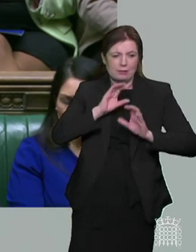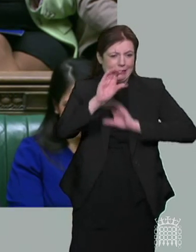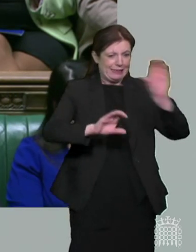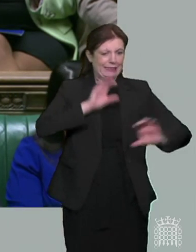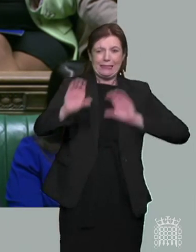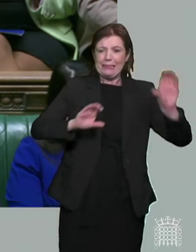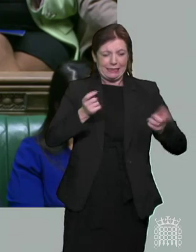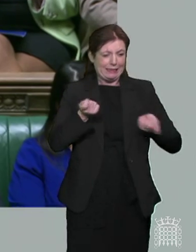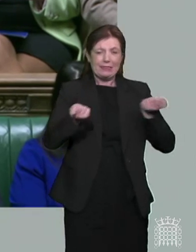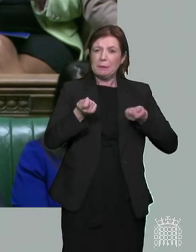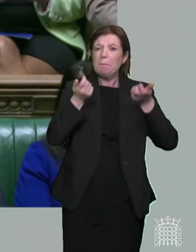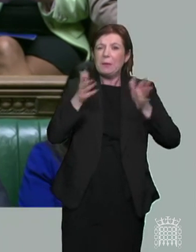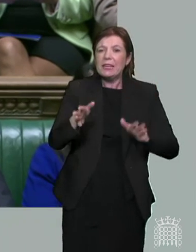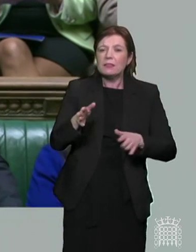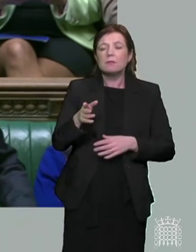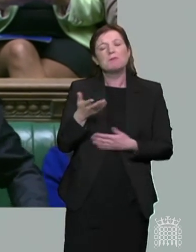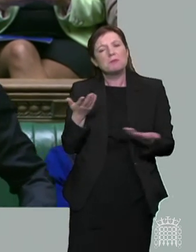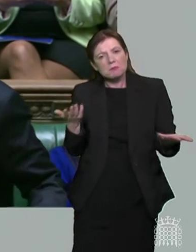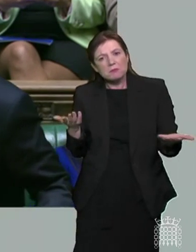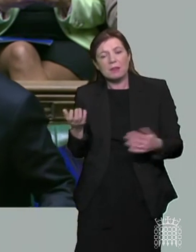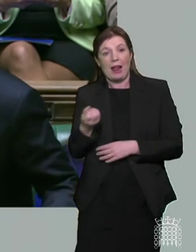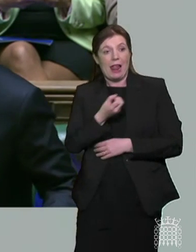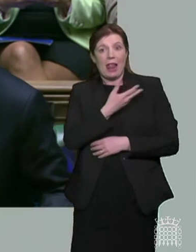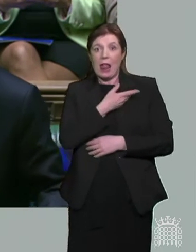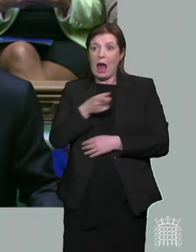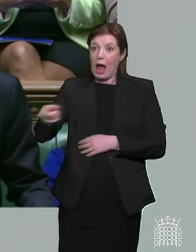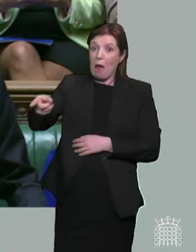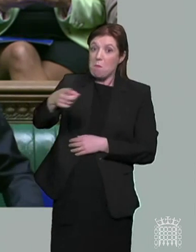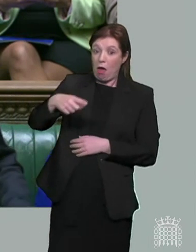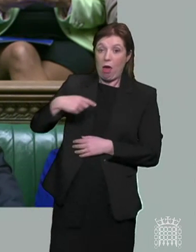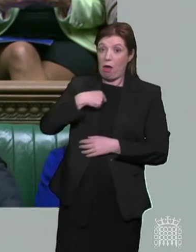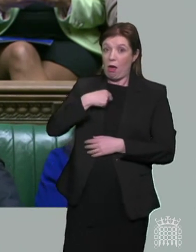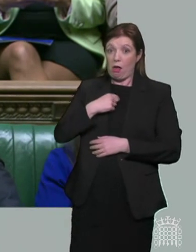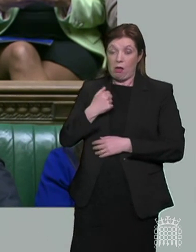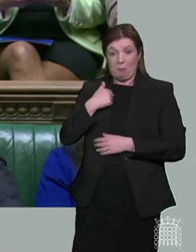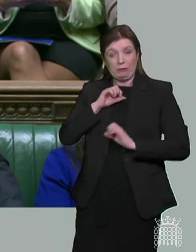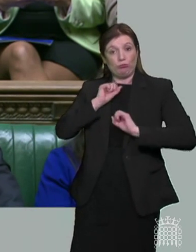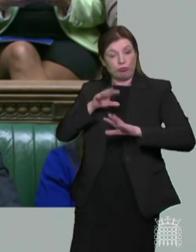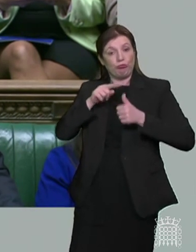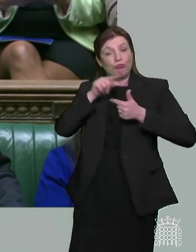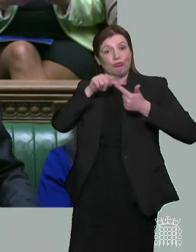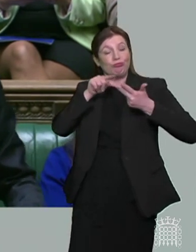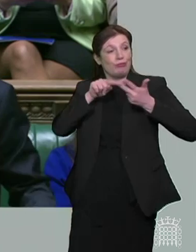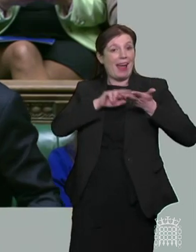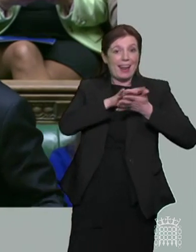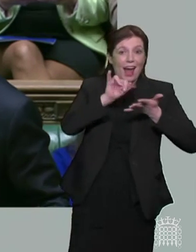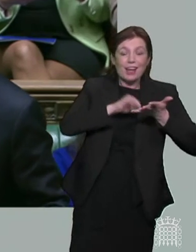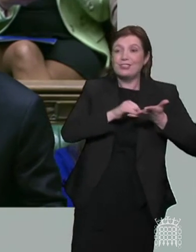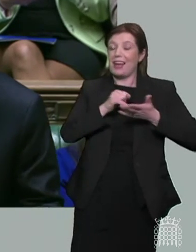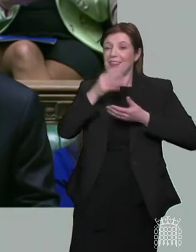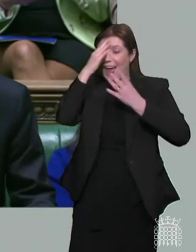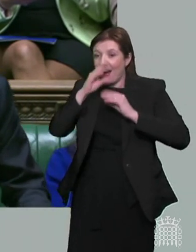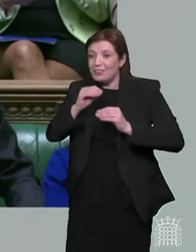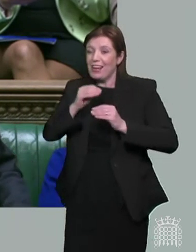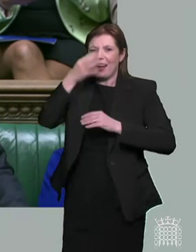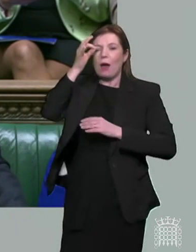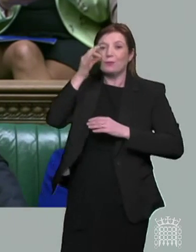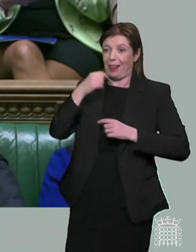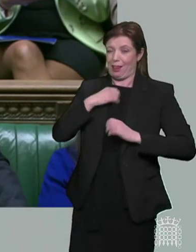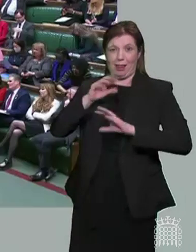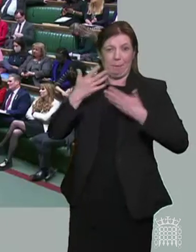While her party supported all those policies at the time, it now seems unwilling to pay for them.